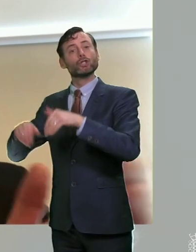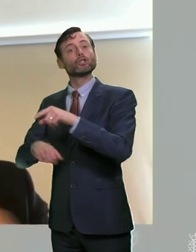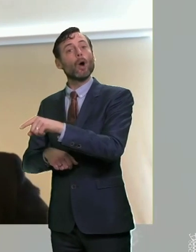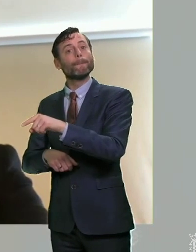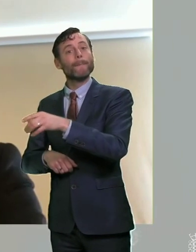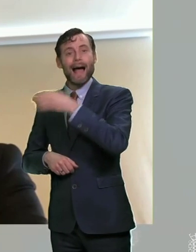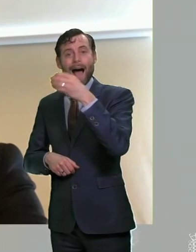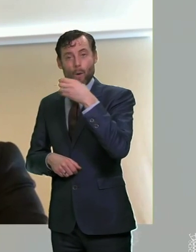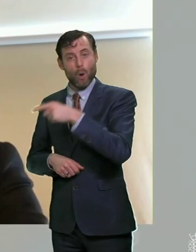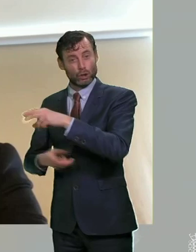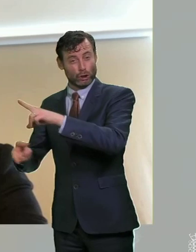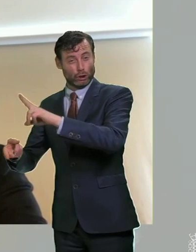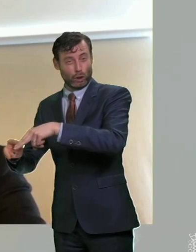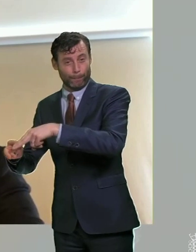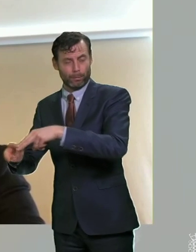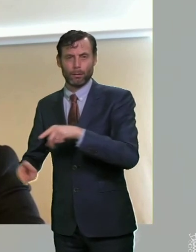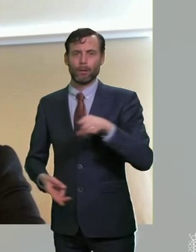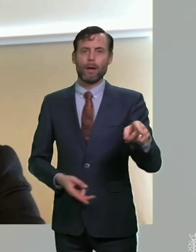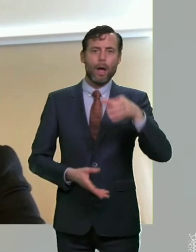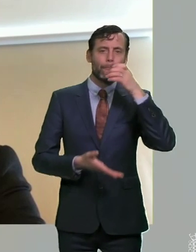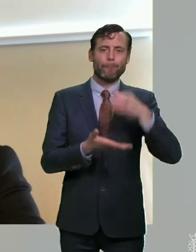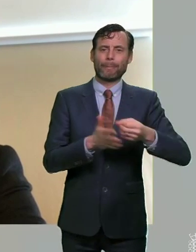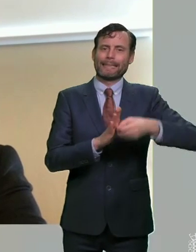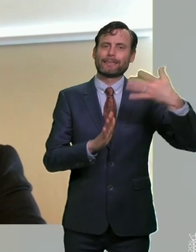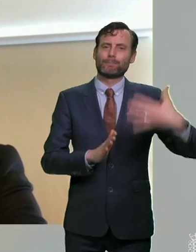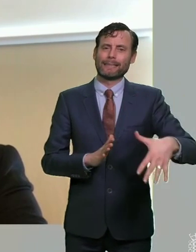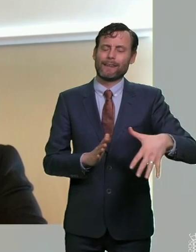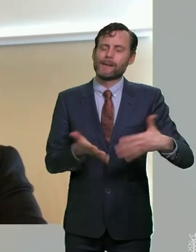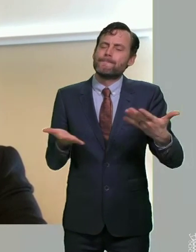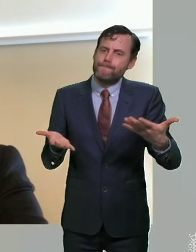Surely, now that we are out of the EU, we can do as we please with beer duty.